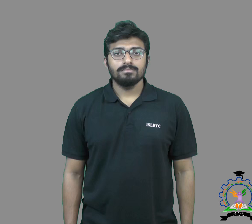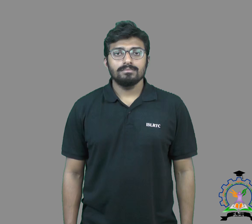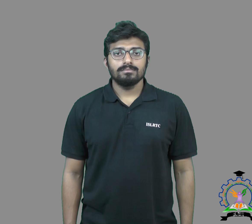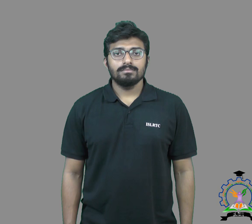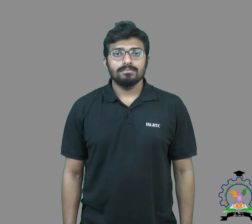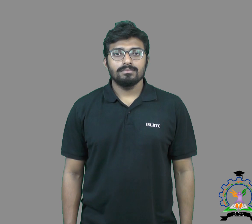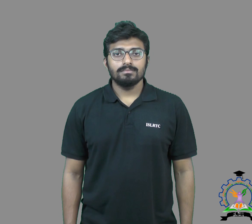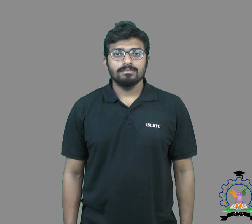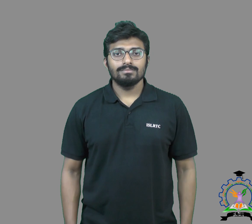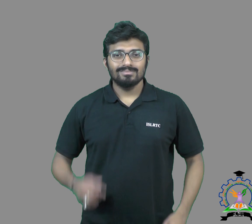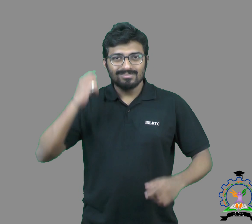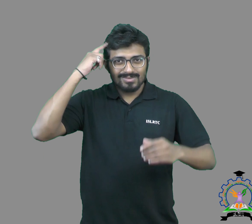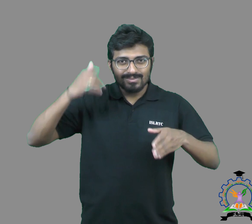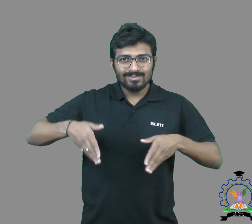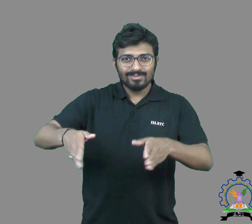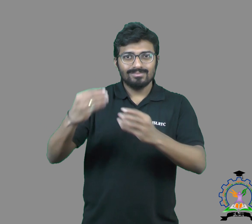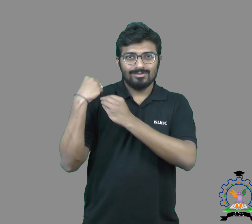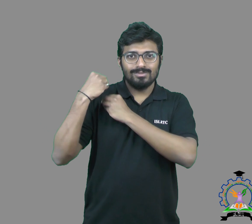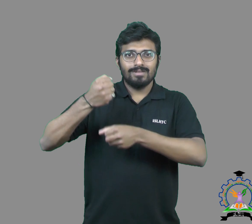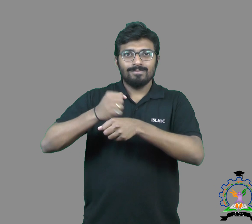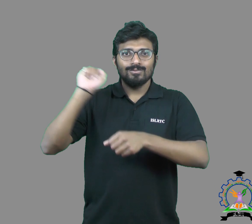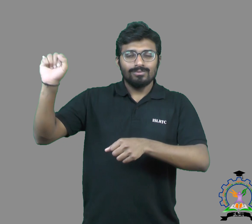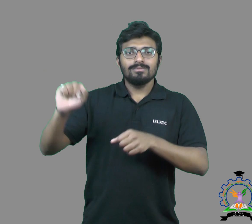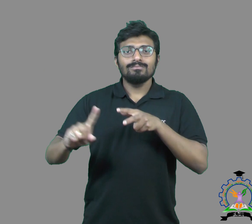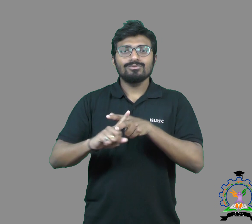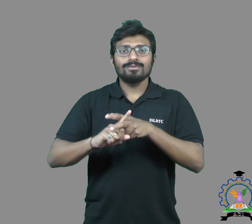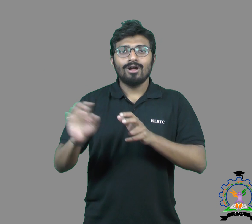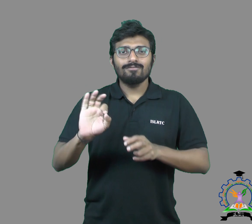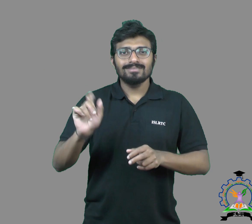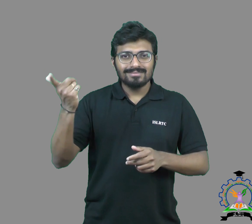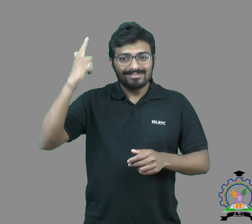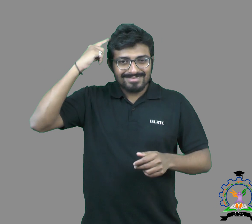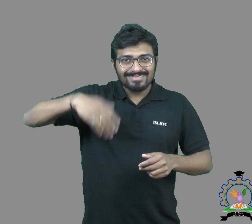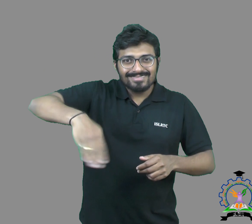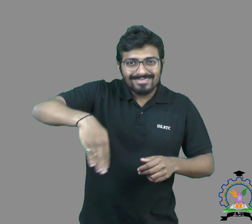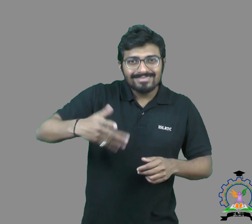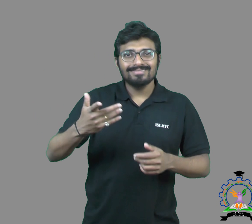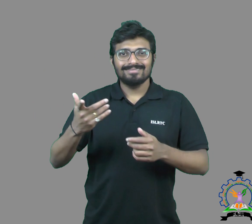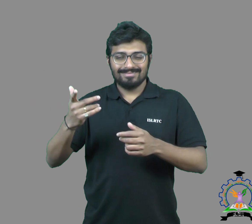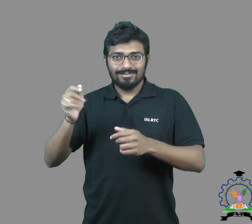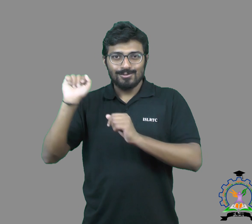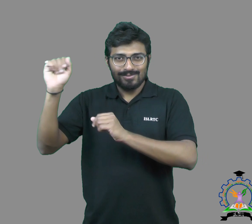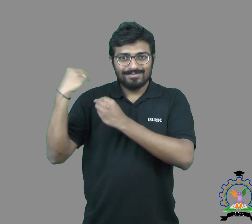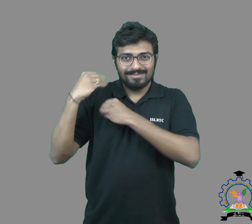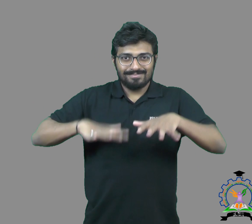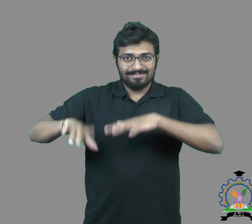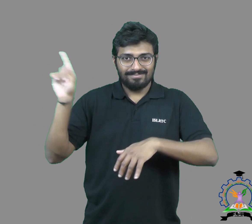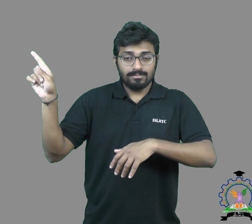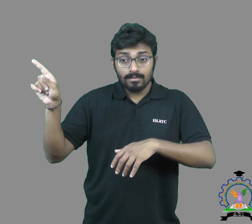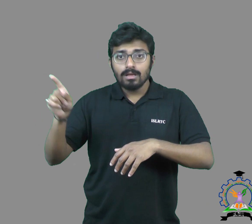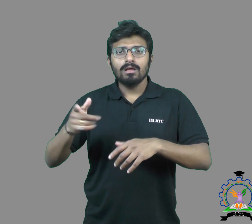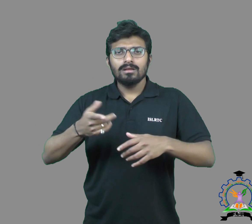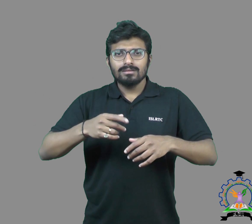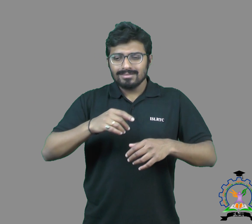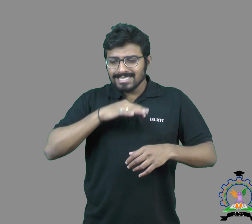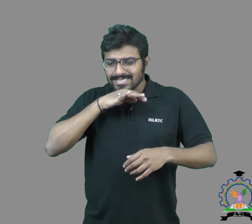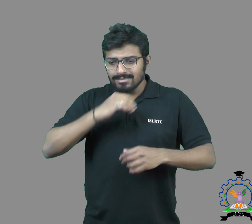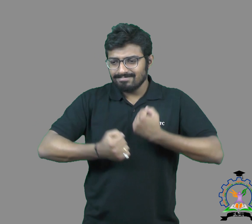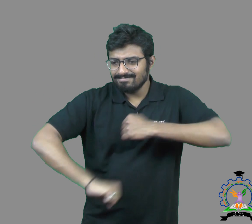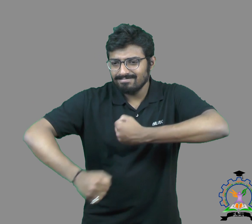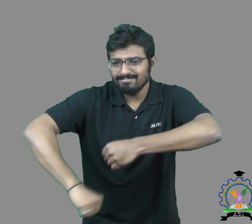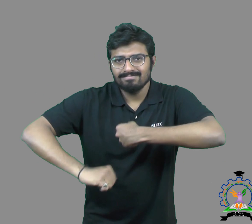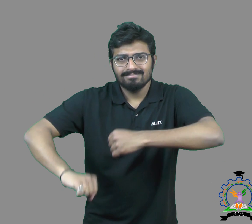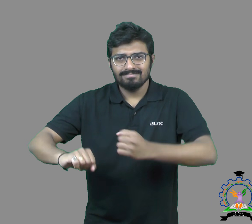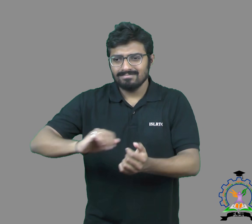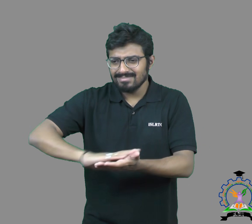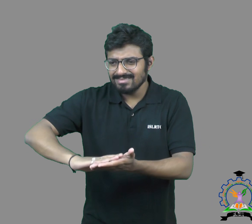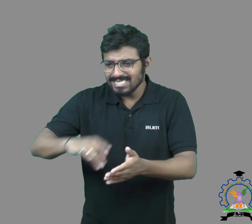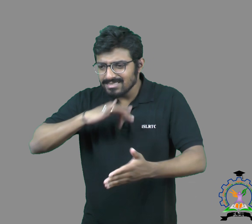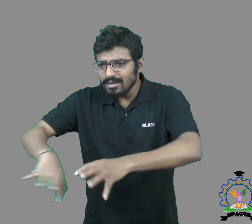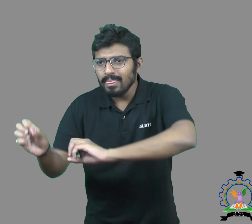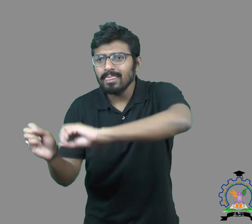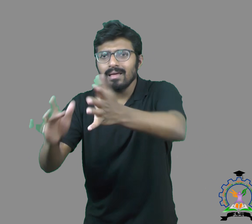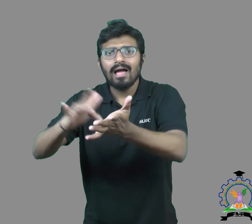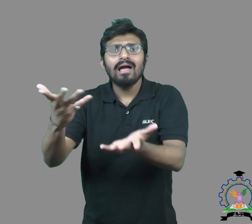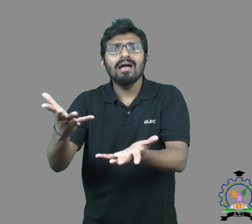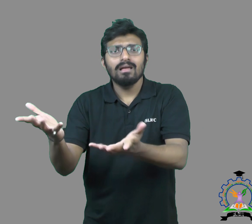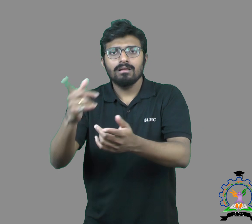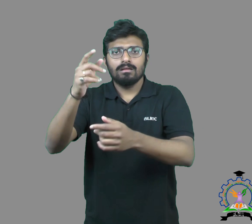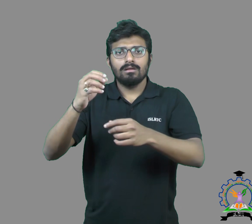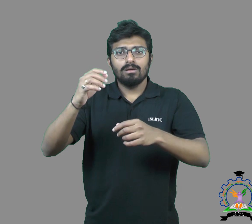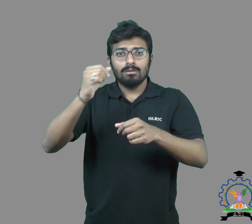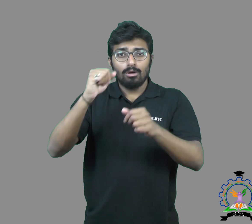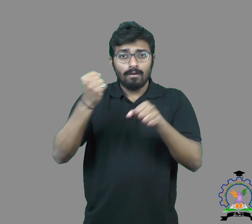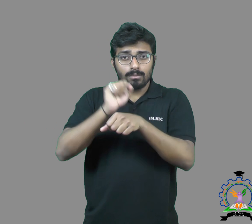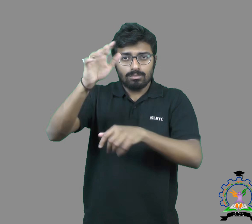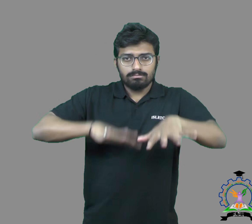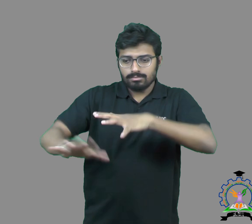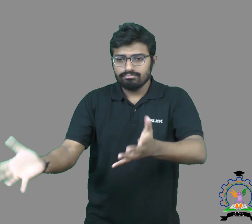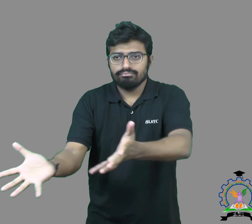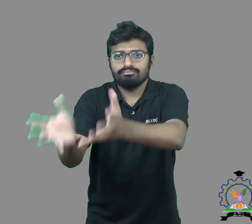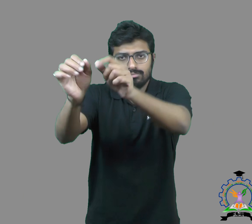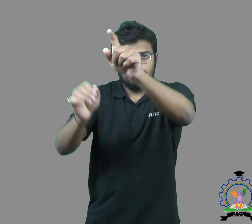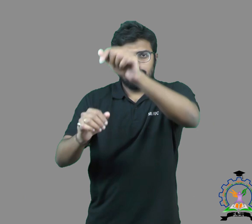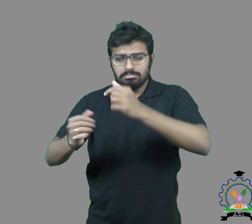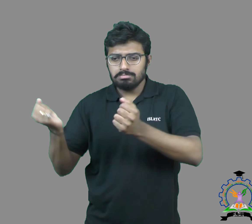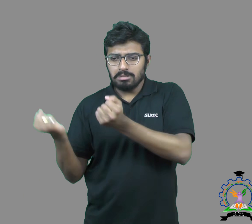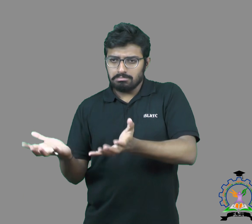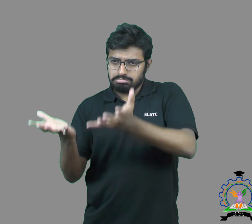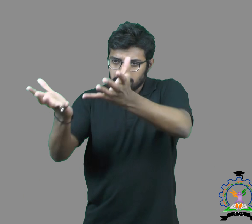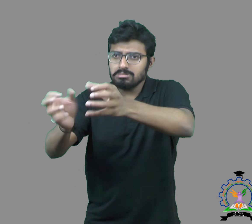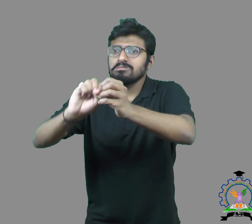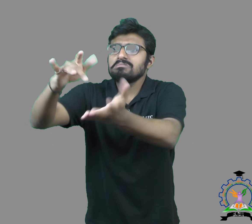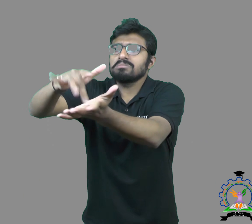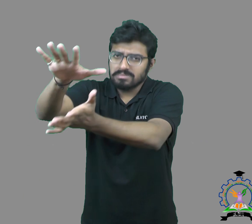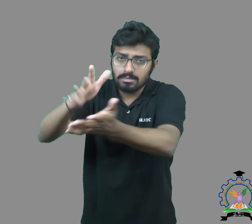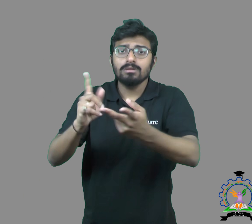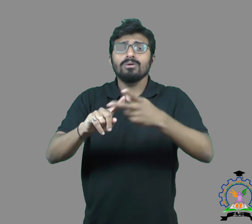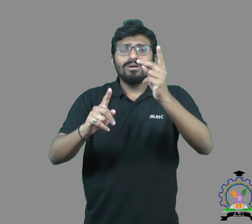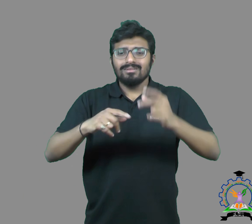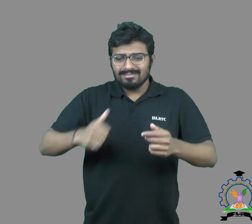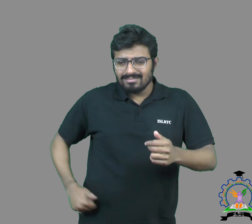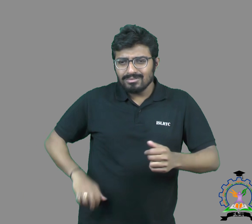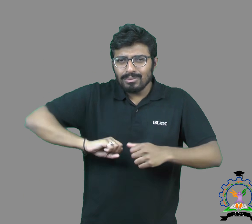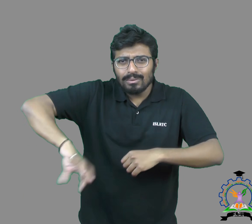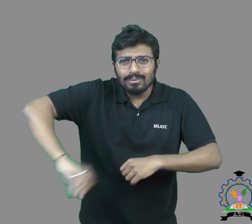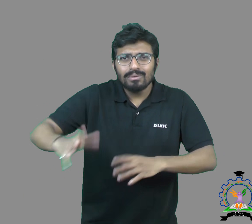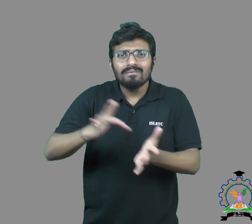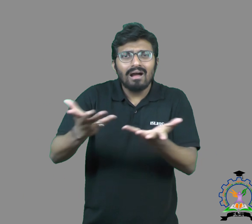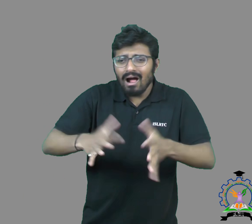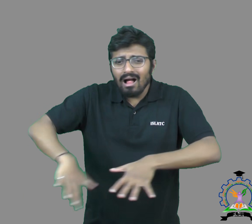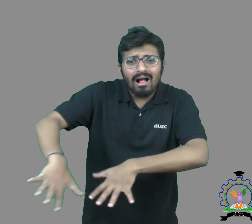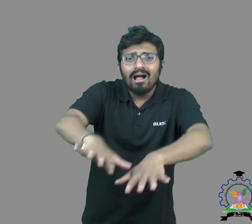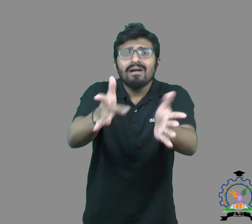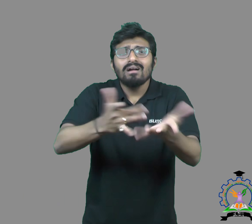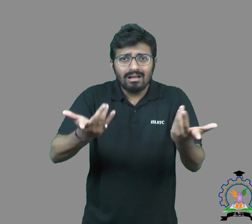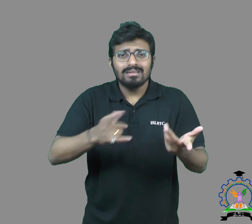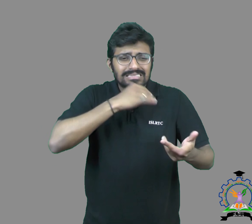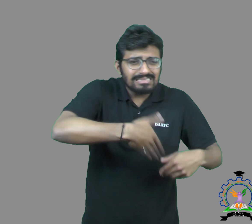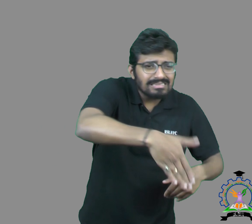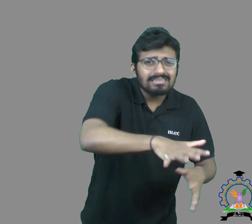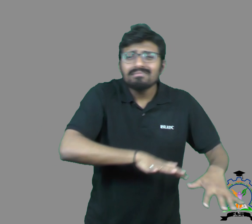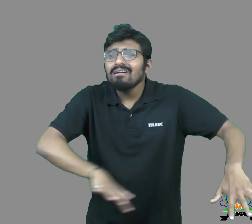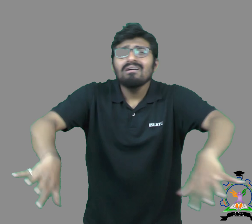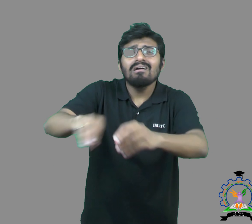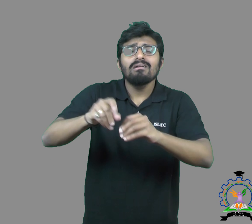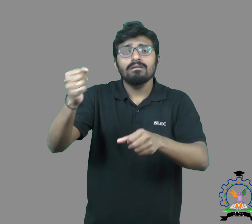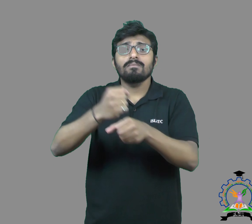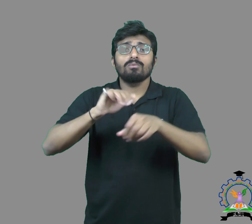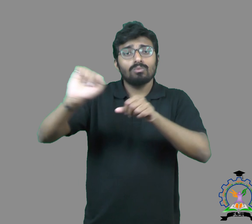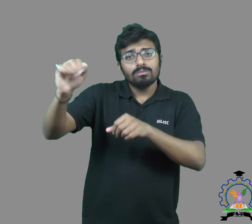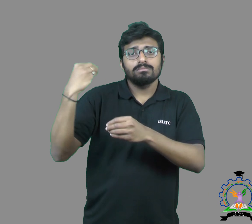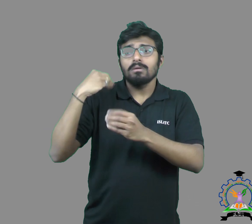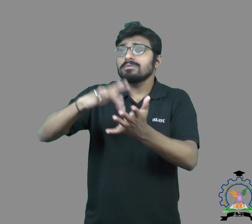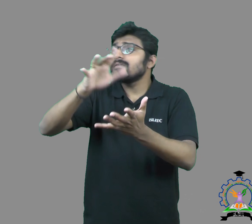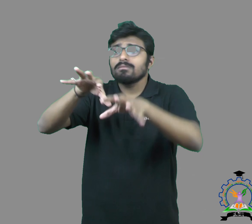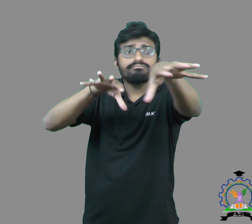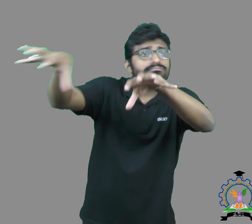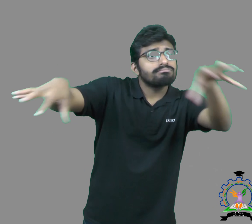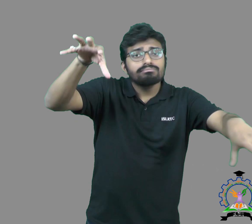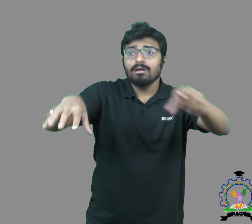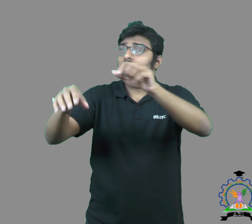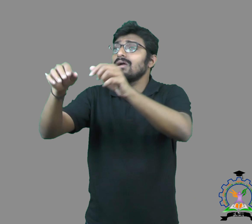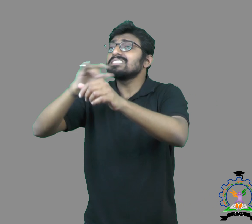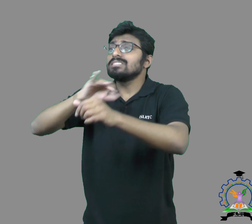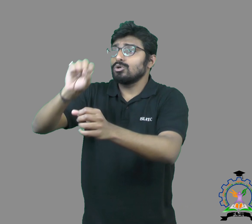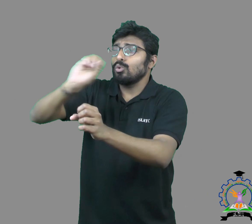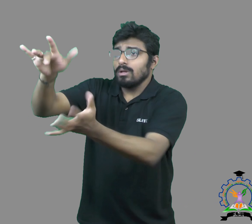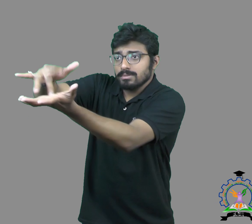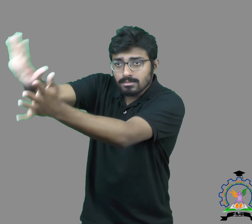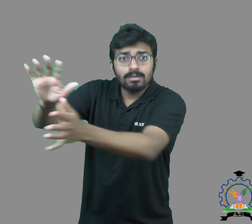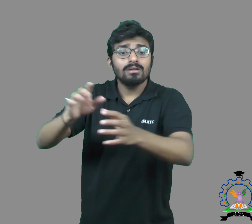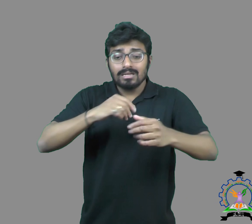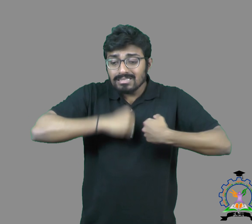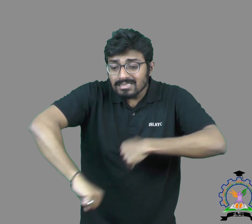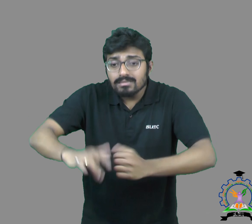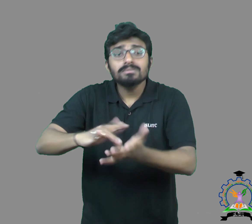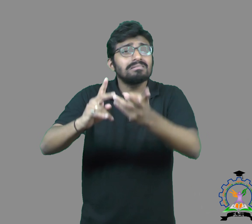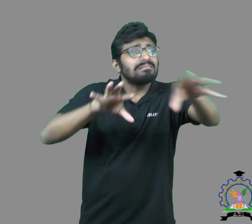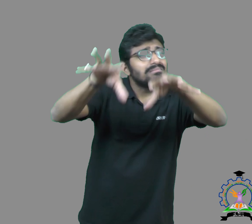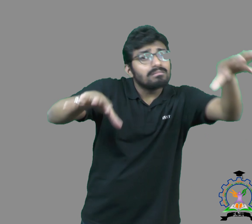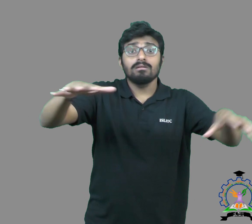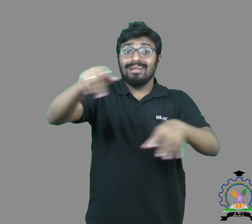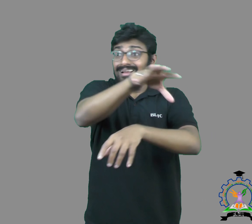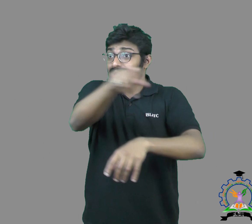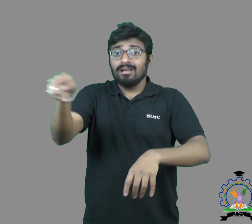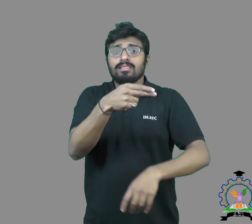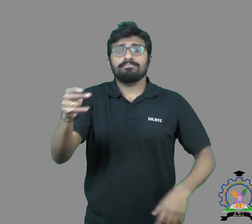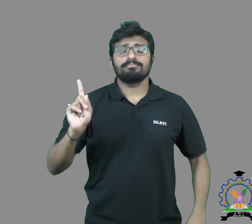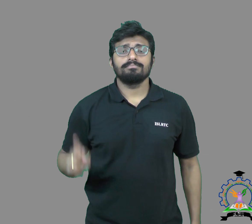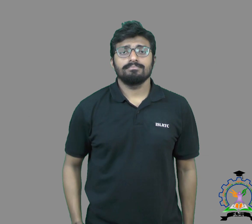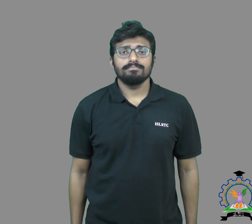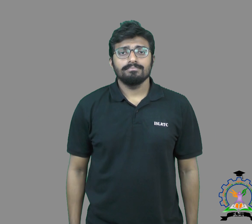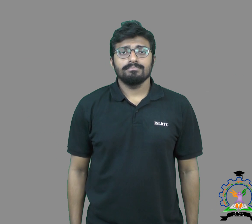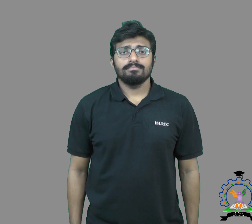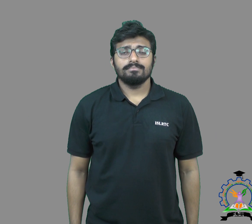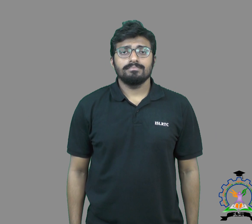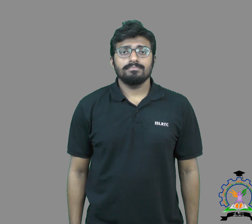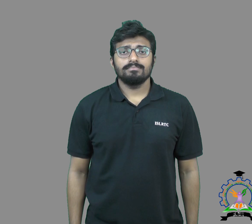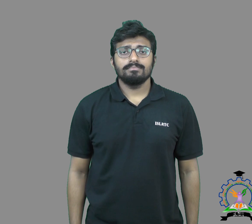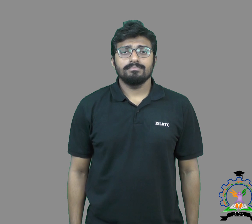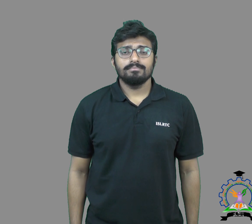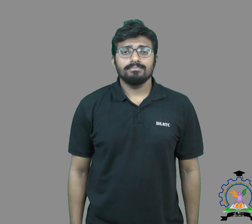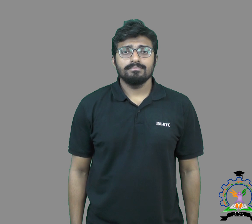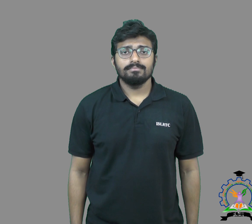Municipal Waste